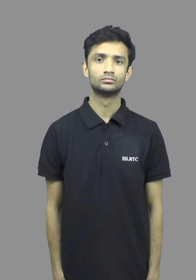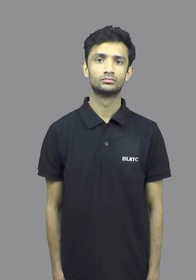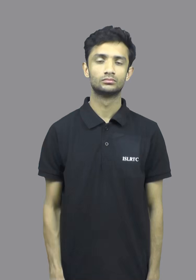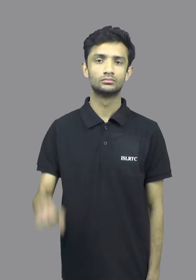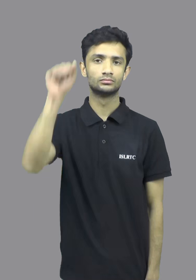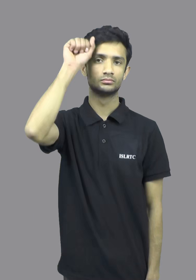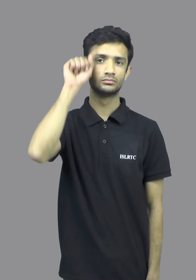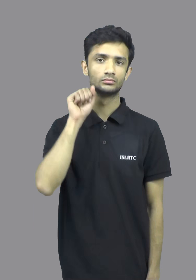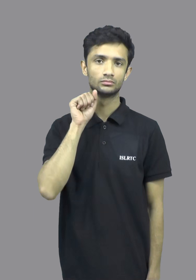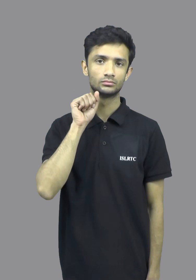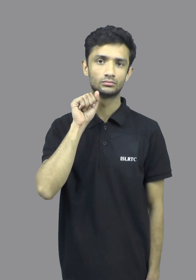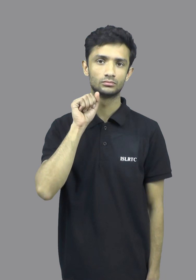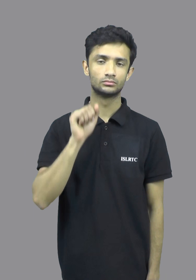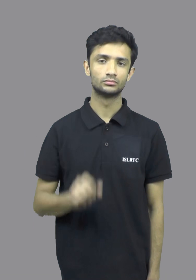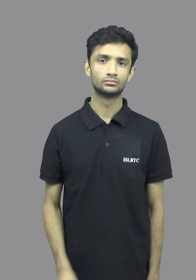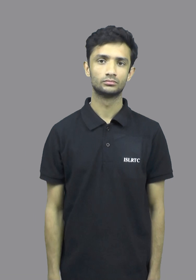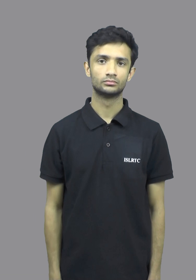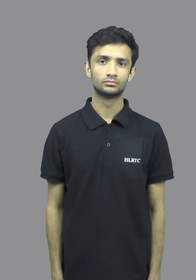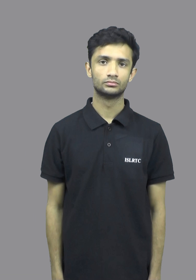Sudan